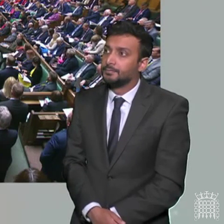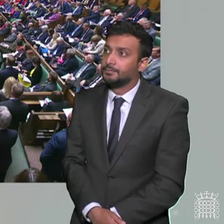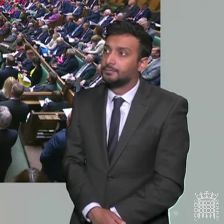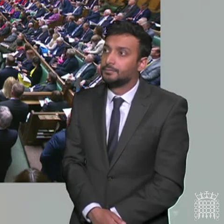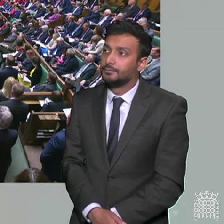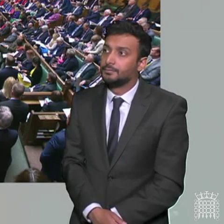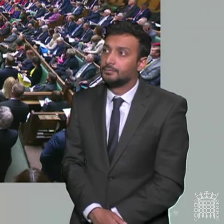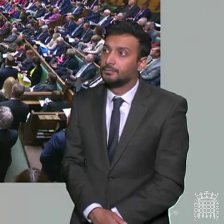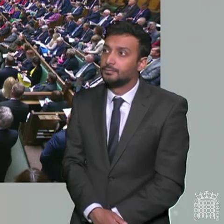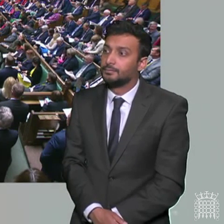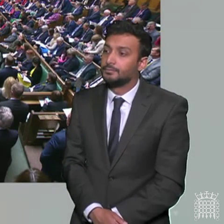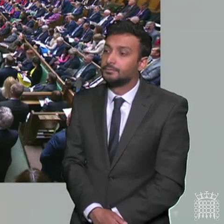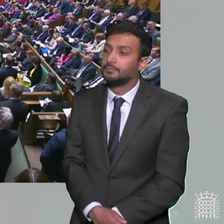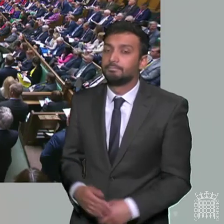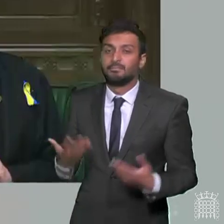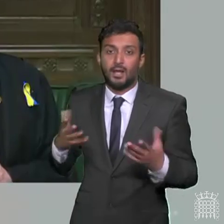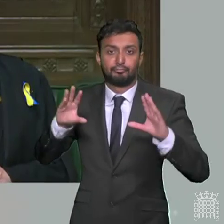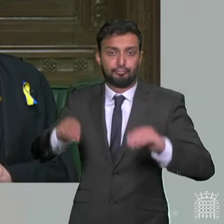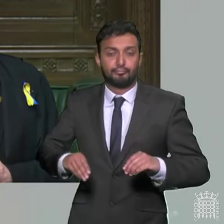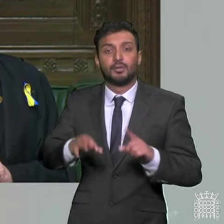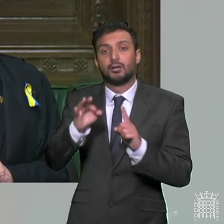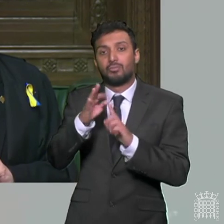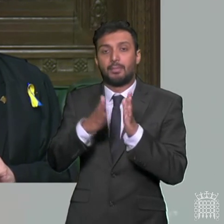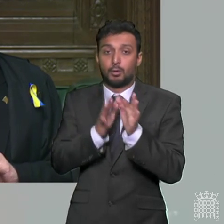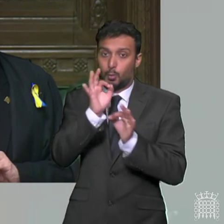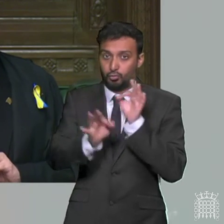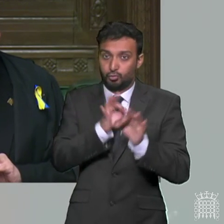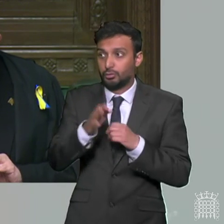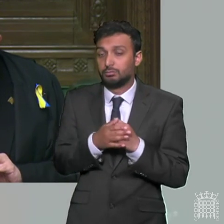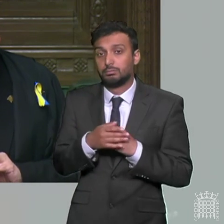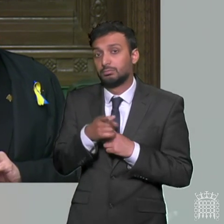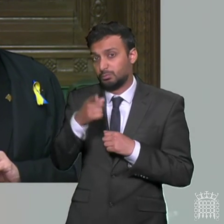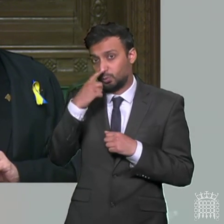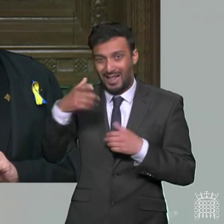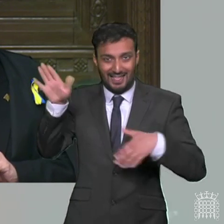That ends Prime Minister’ questions—for those who wish to leave.